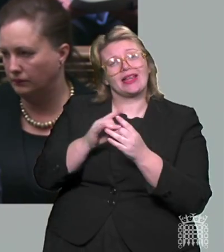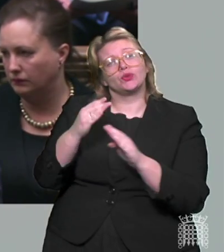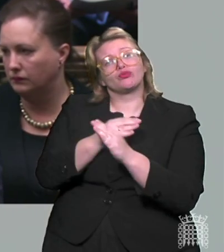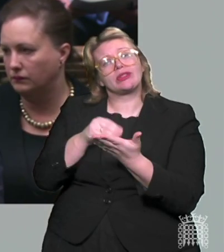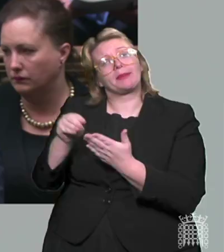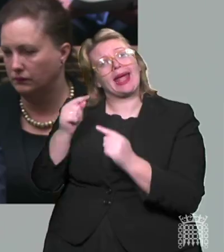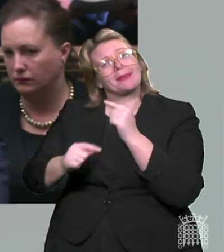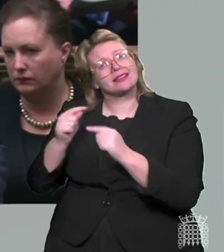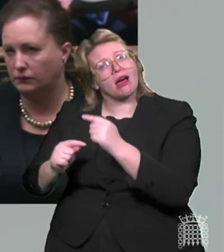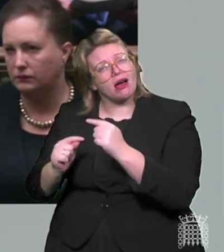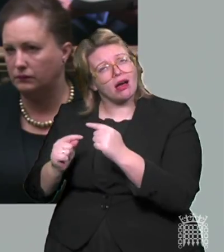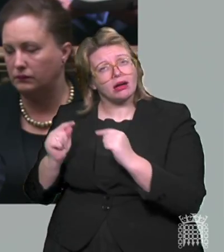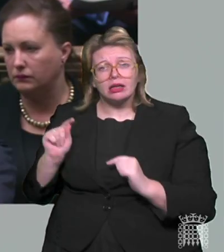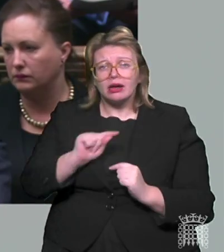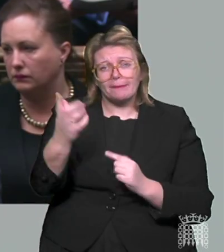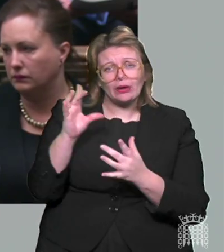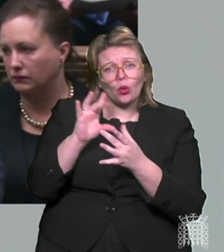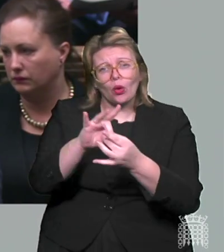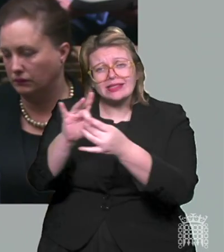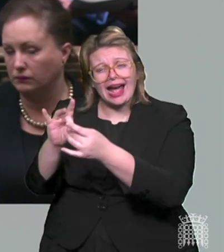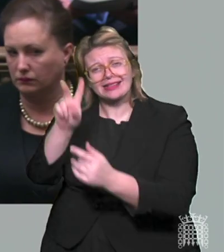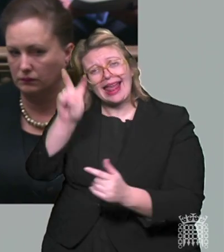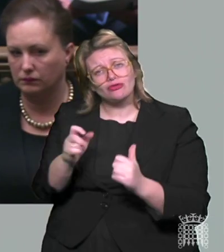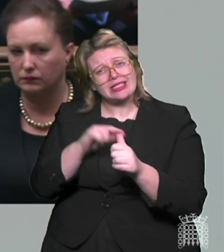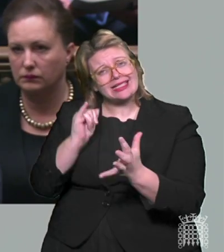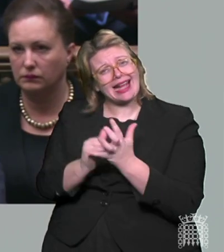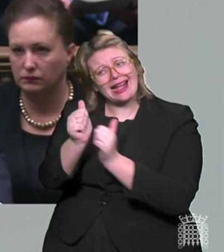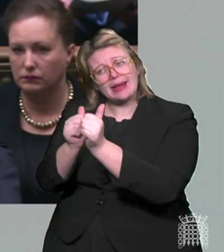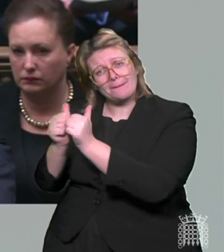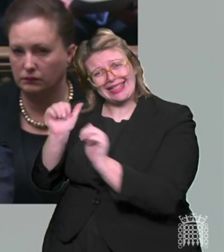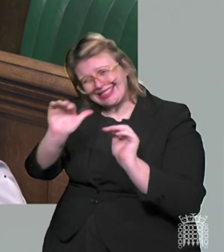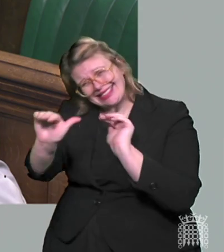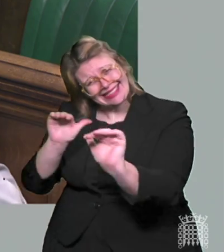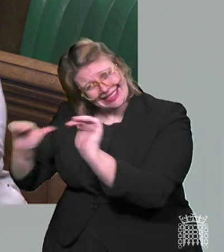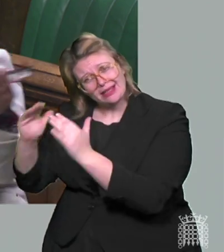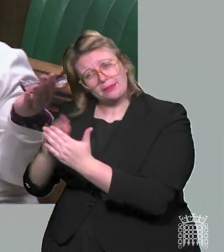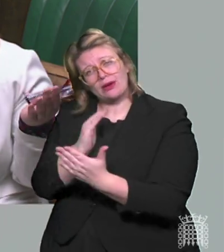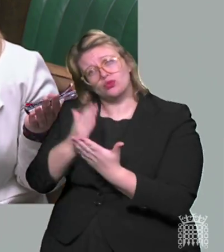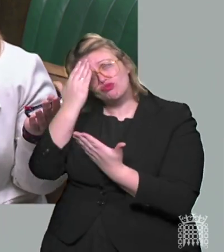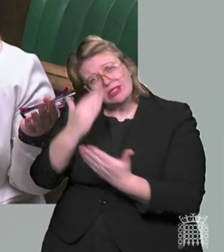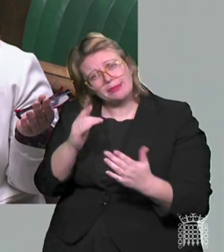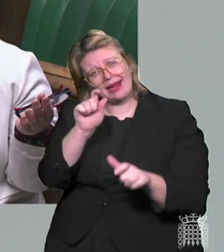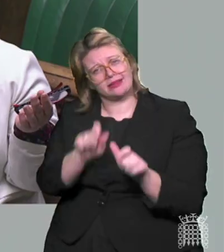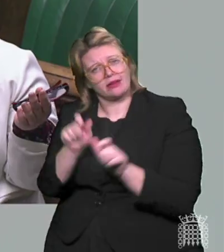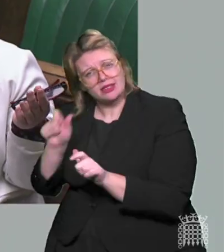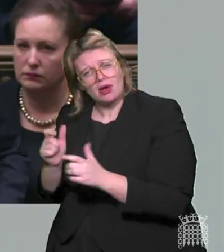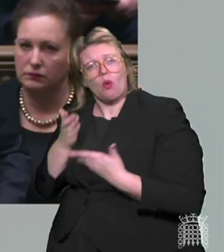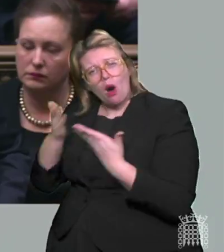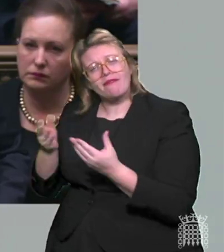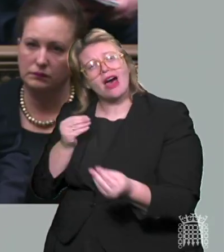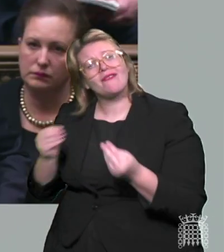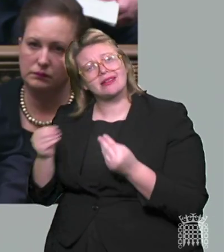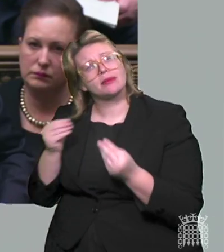Energy suppliers are being spoken to to make sure that they treat customers with the respect and flexibility that they deserve.